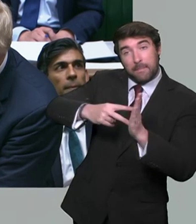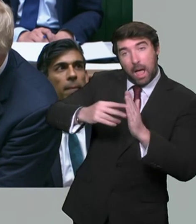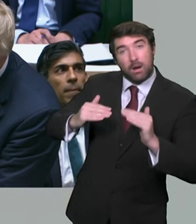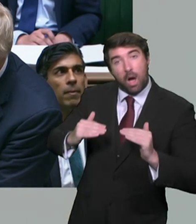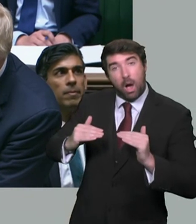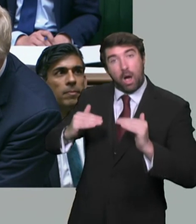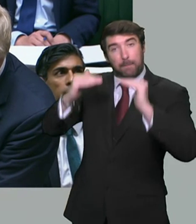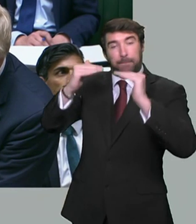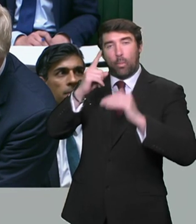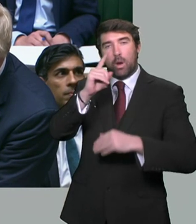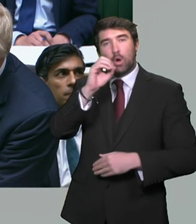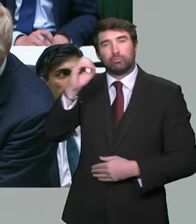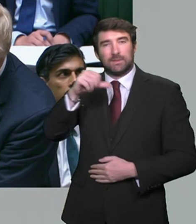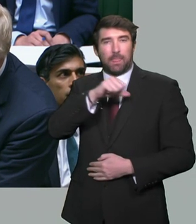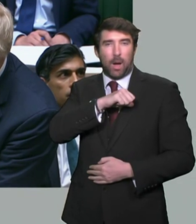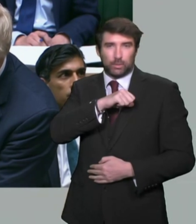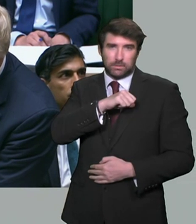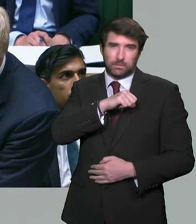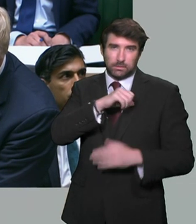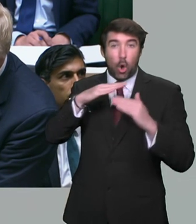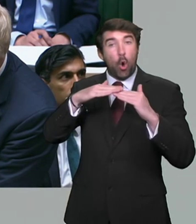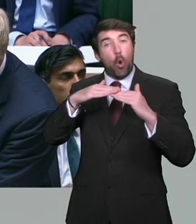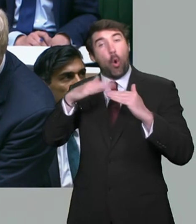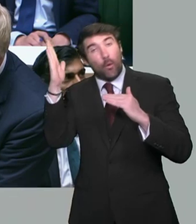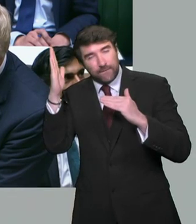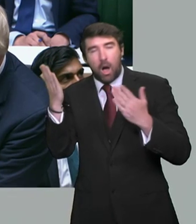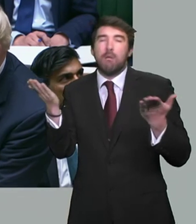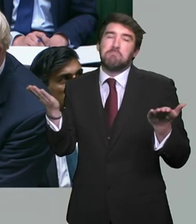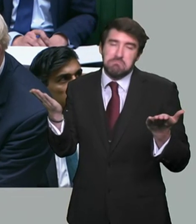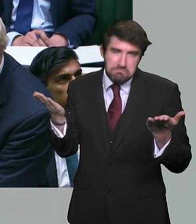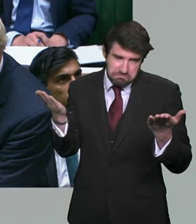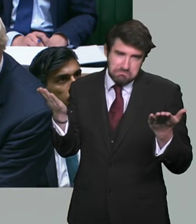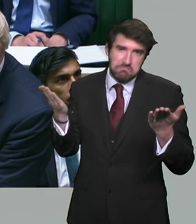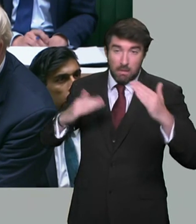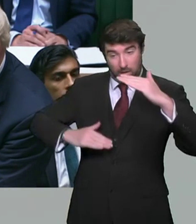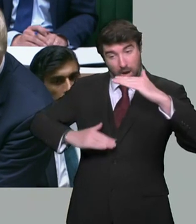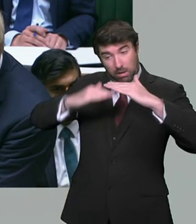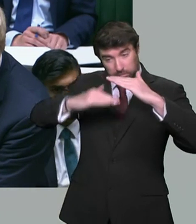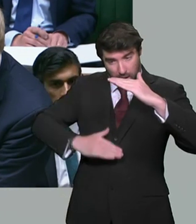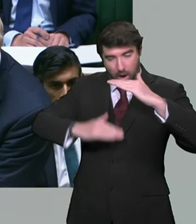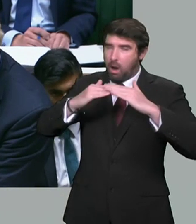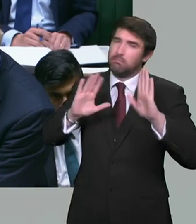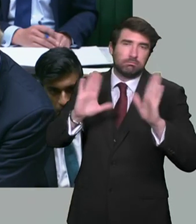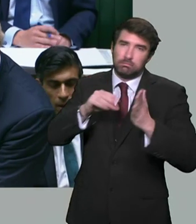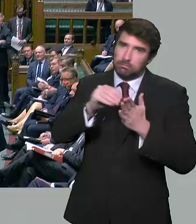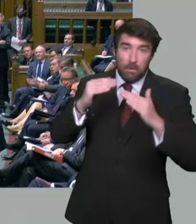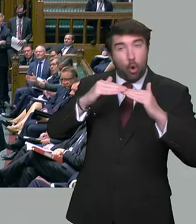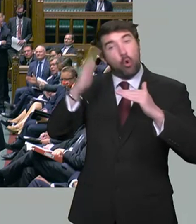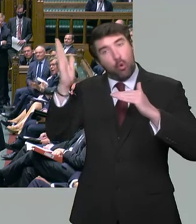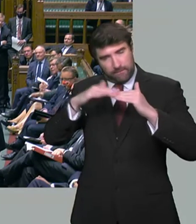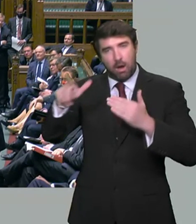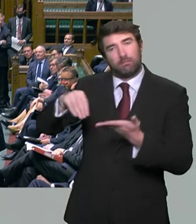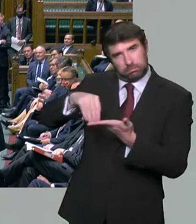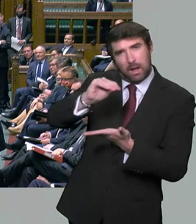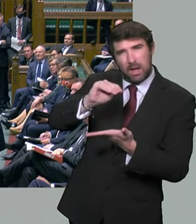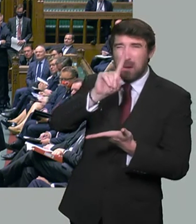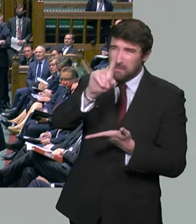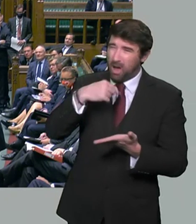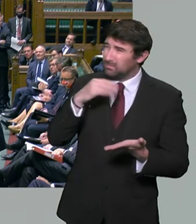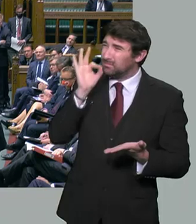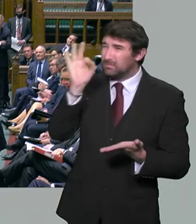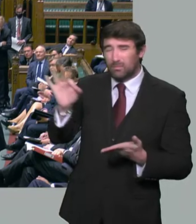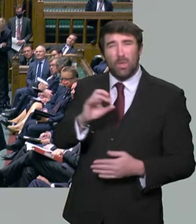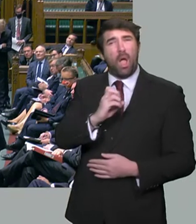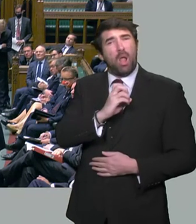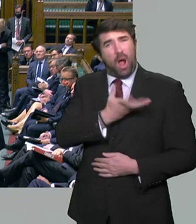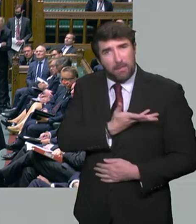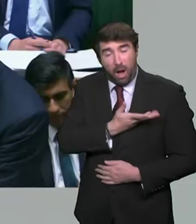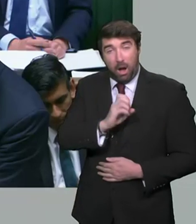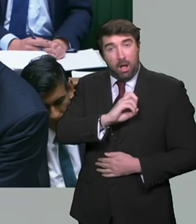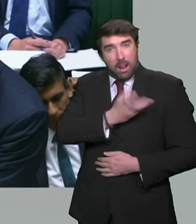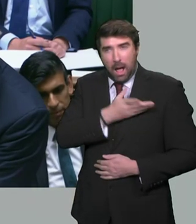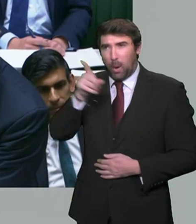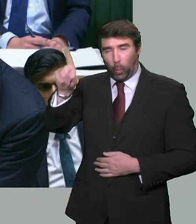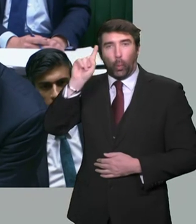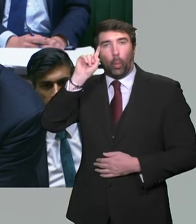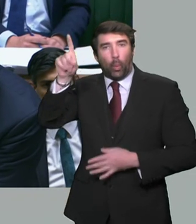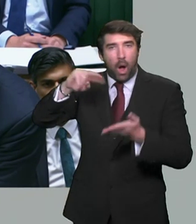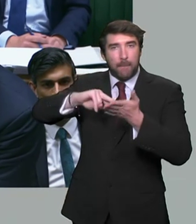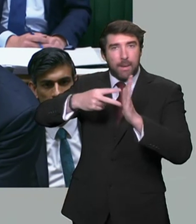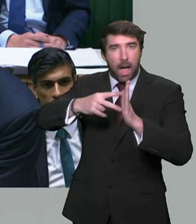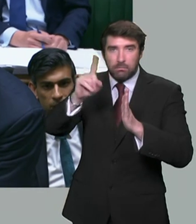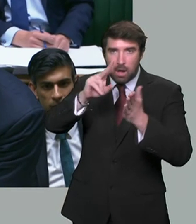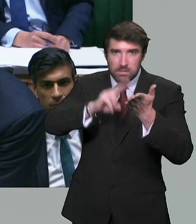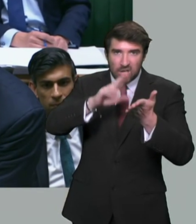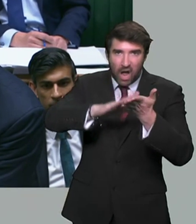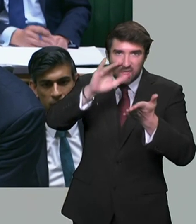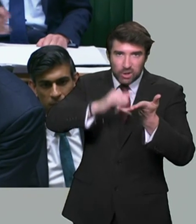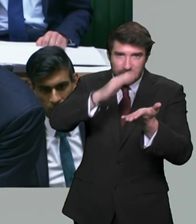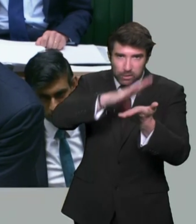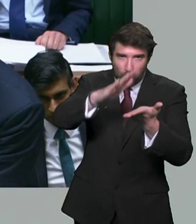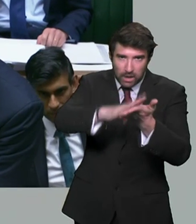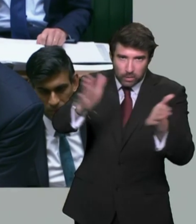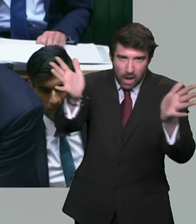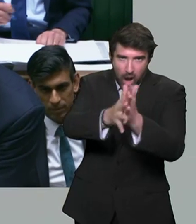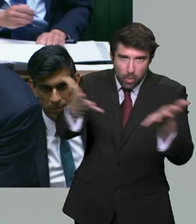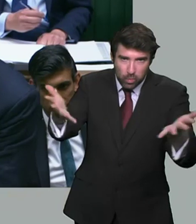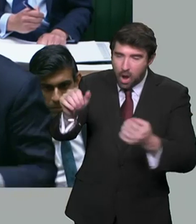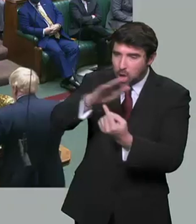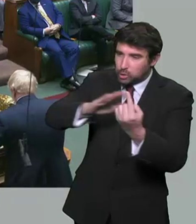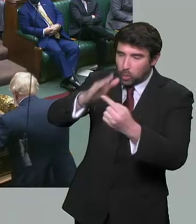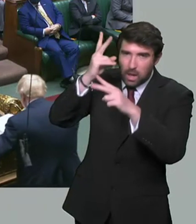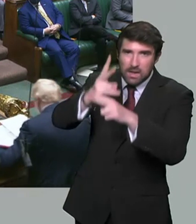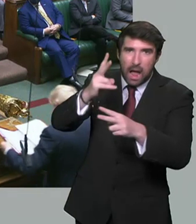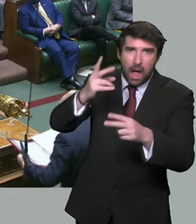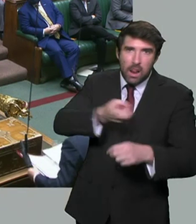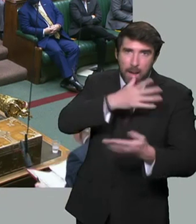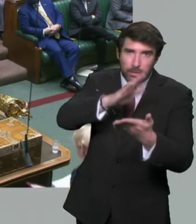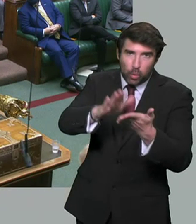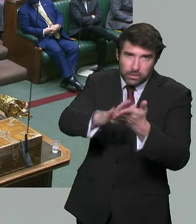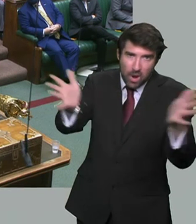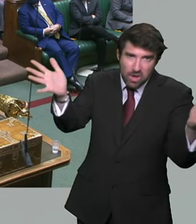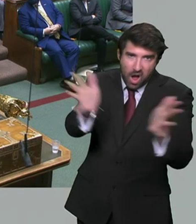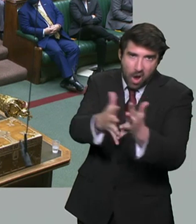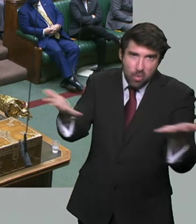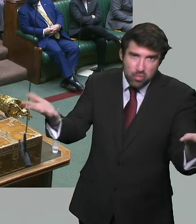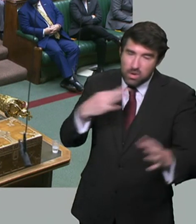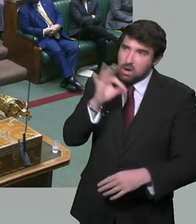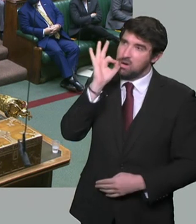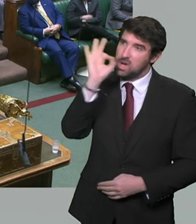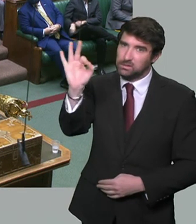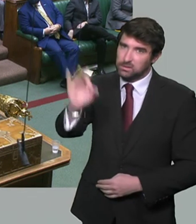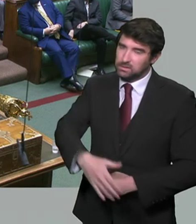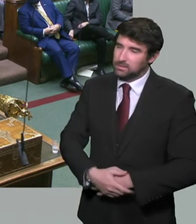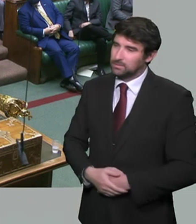We still have to hear from the Opposition what they would do to fix the backlogs in the NHS and fix social care after decades of inertia and inactivity.